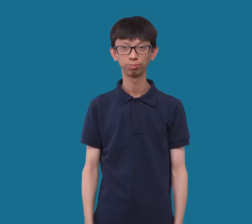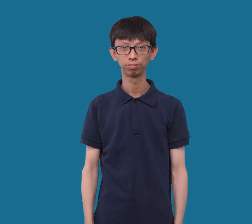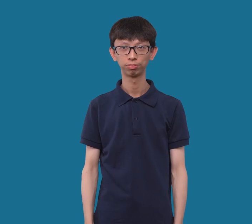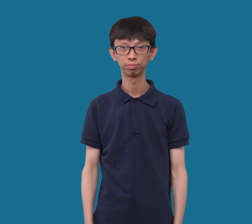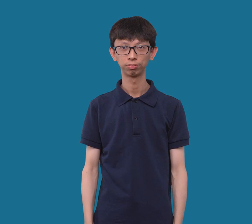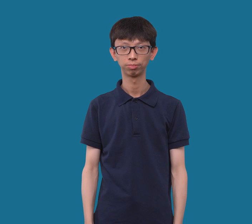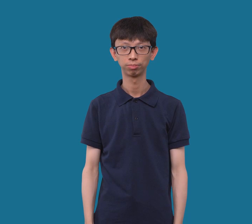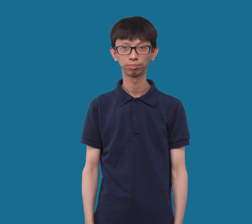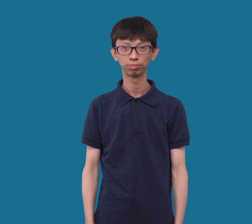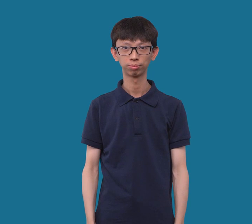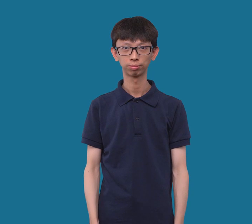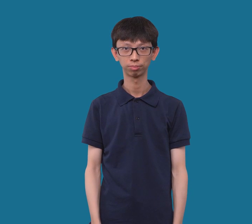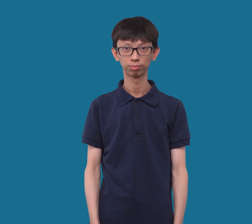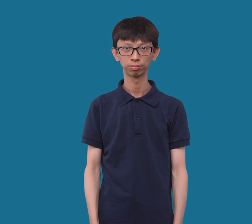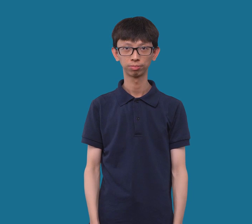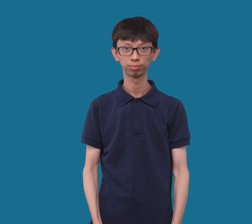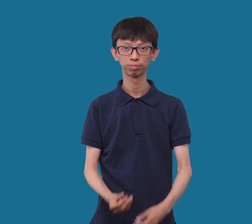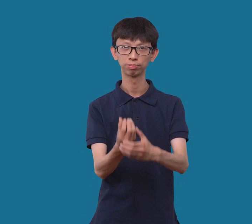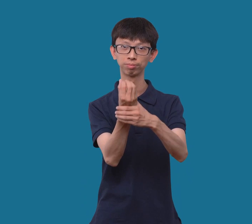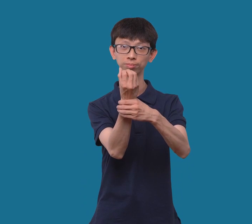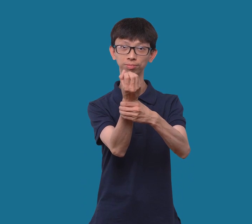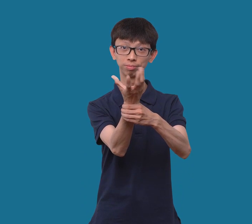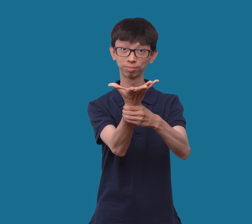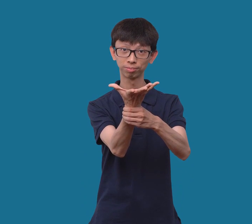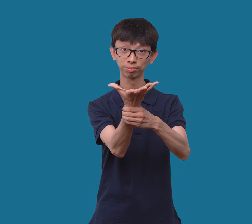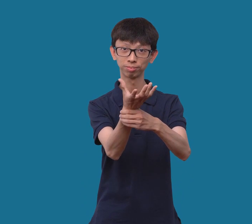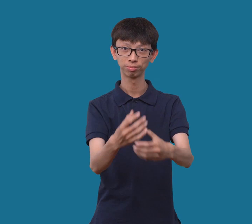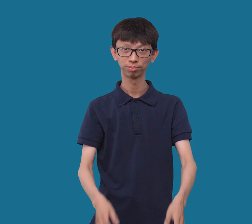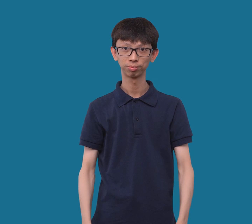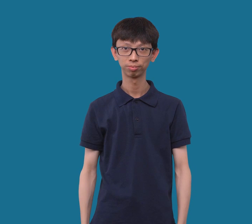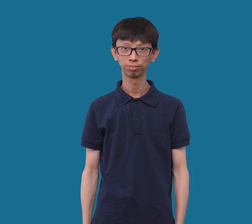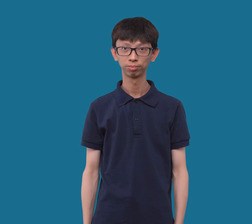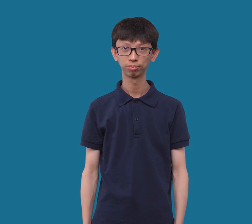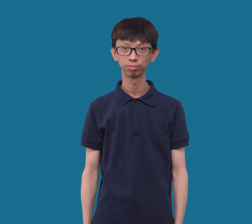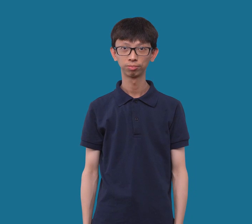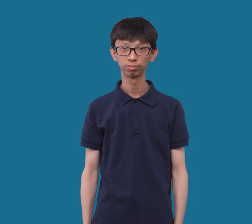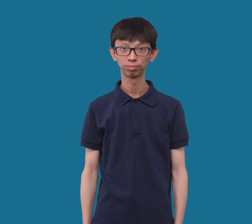bó hoa